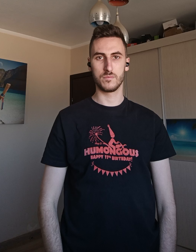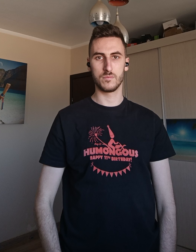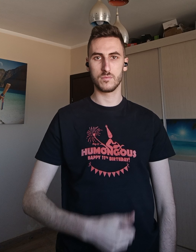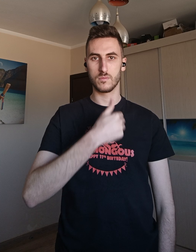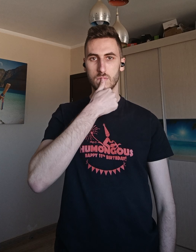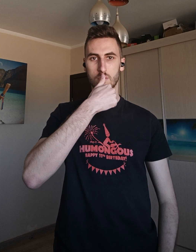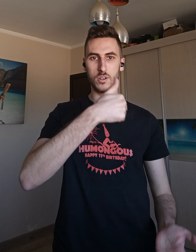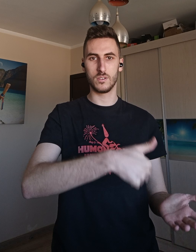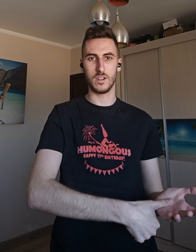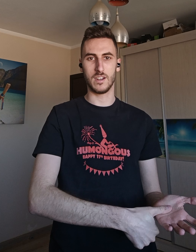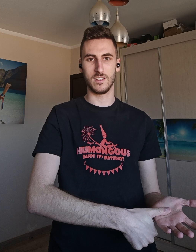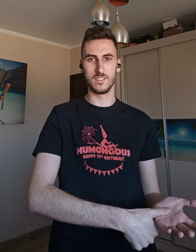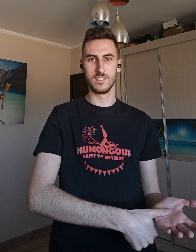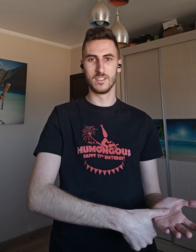דואר